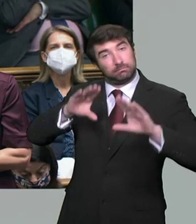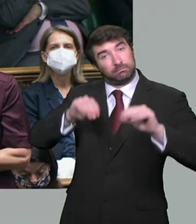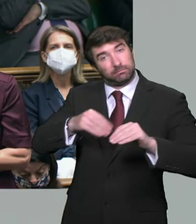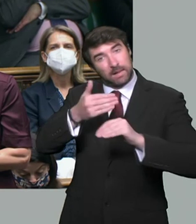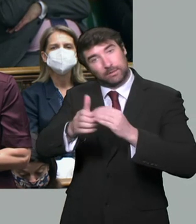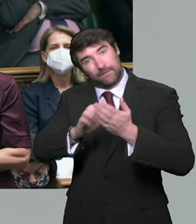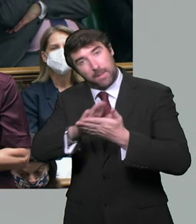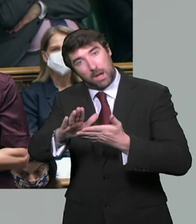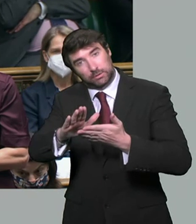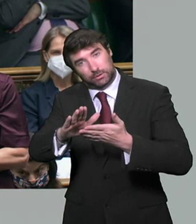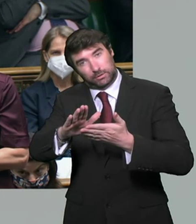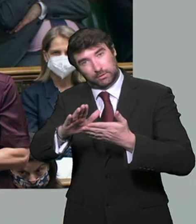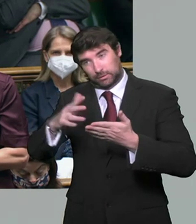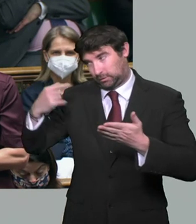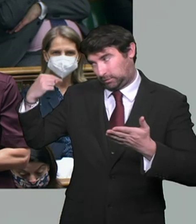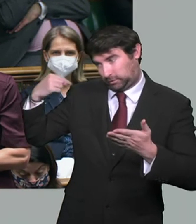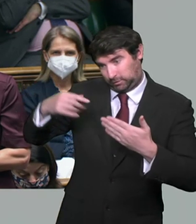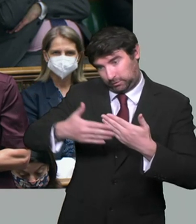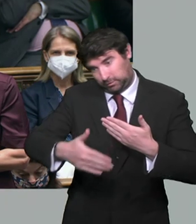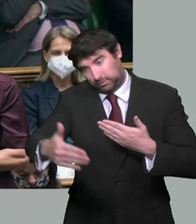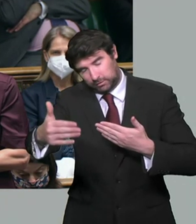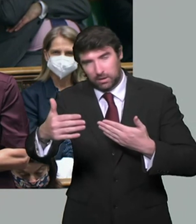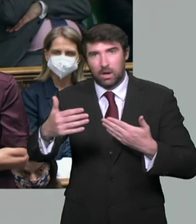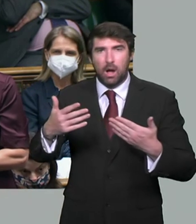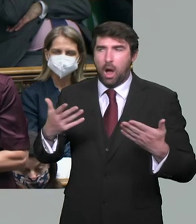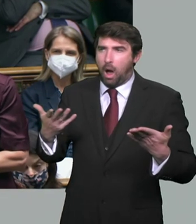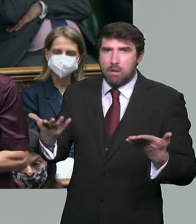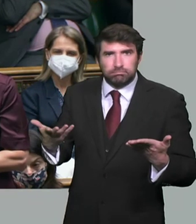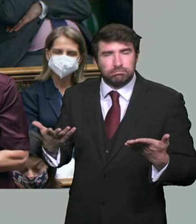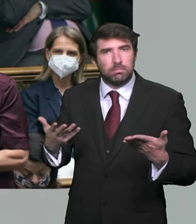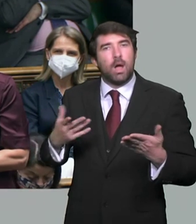get support from the resolution centre either, and has now been refused settled status.